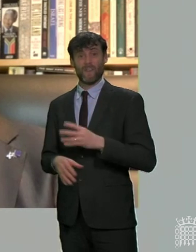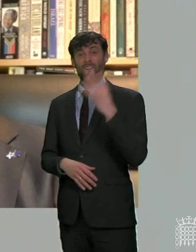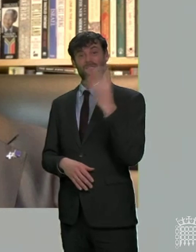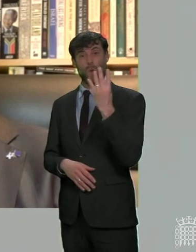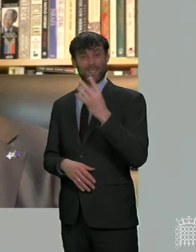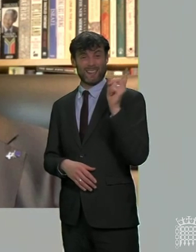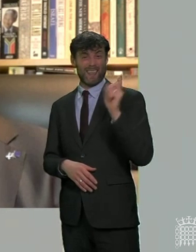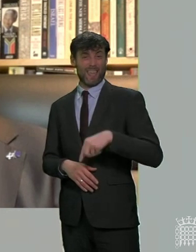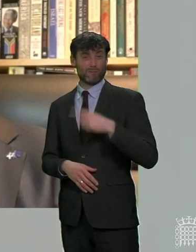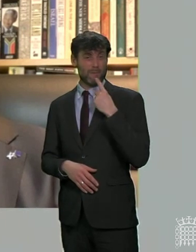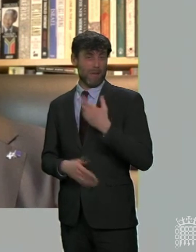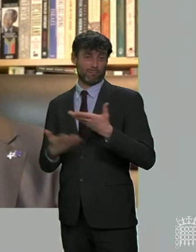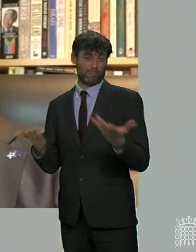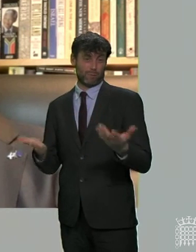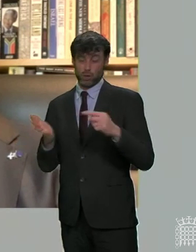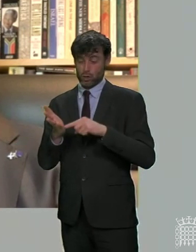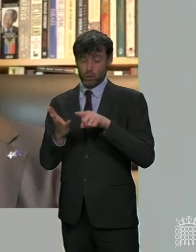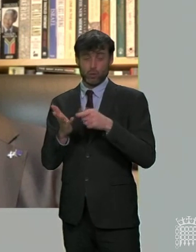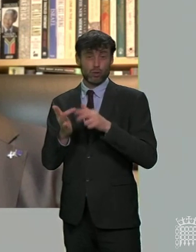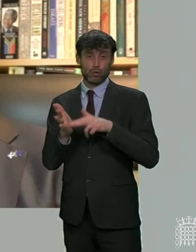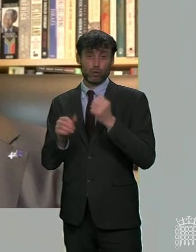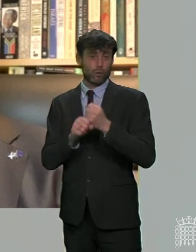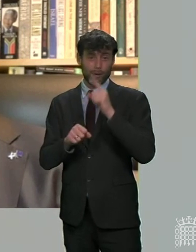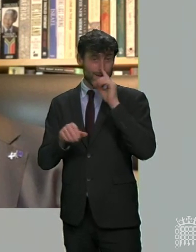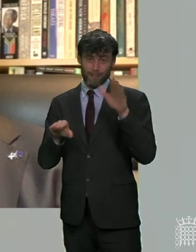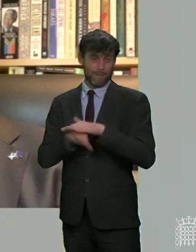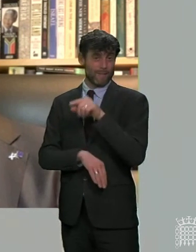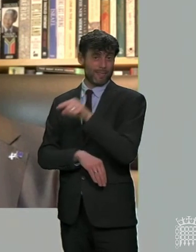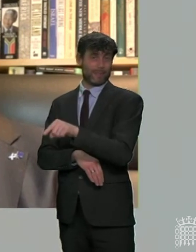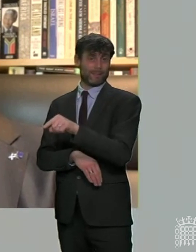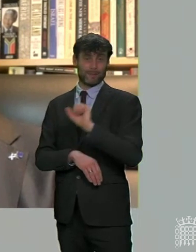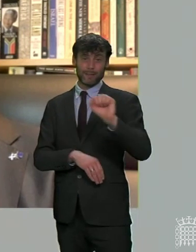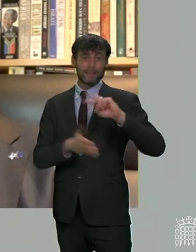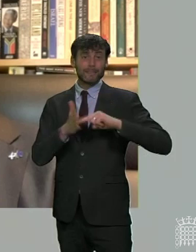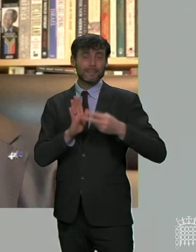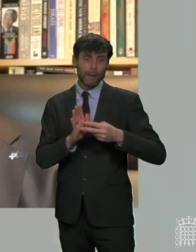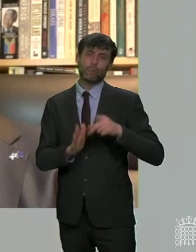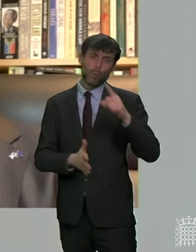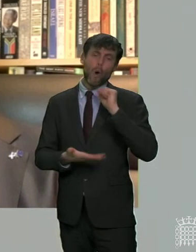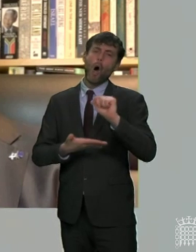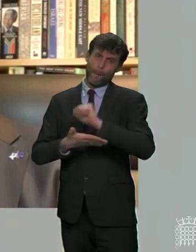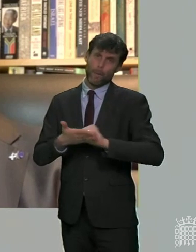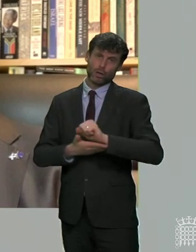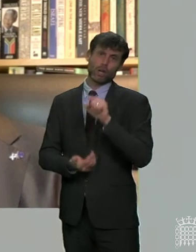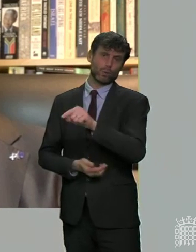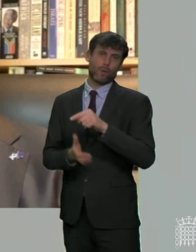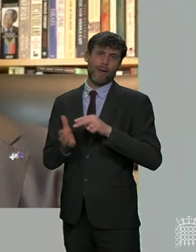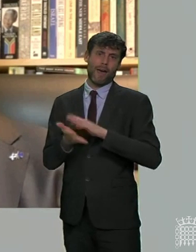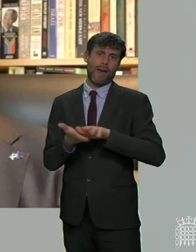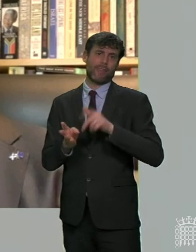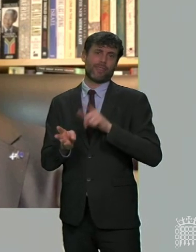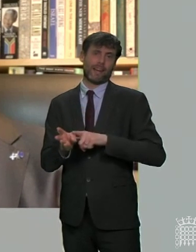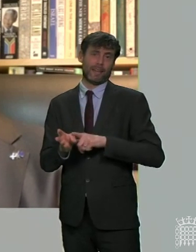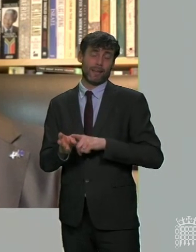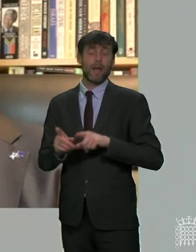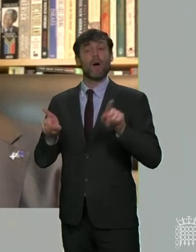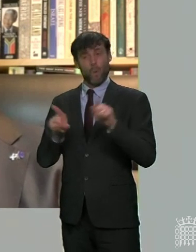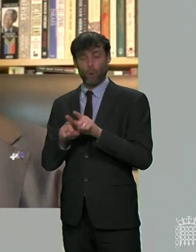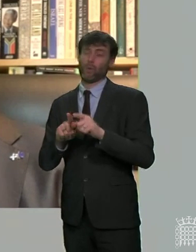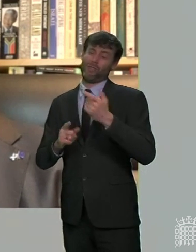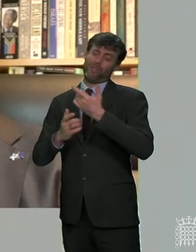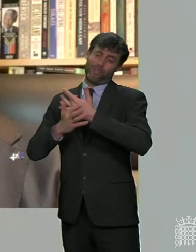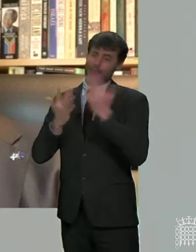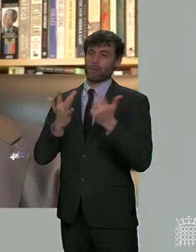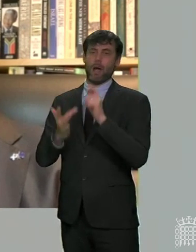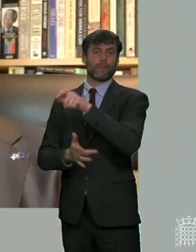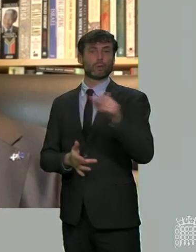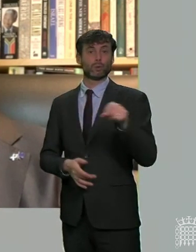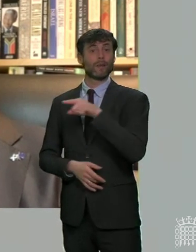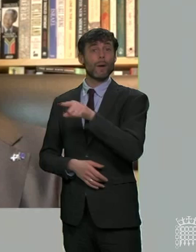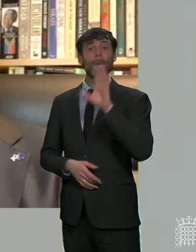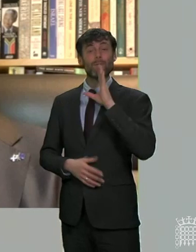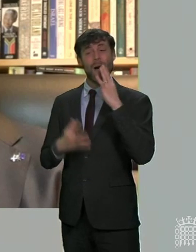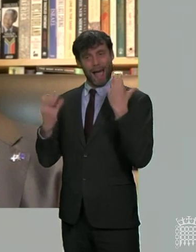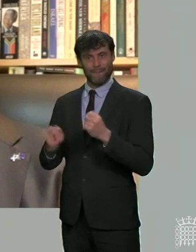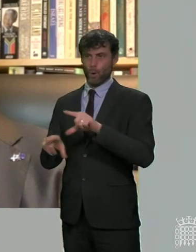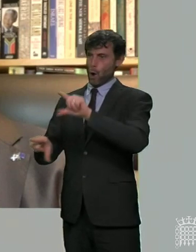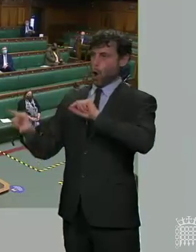The Turing scheme will not touch the sides of what is necessary. Would the Prime Minister like to apologise to Anthony and countless hundreds of thousands of students like him for limiting their life horizons against their will?